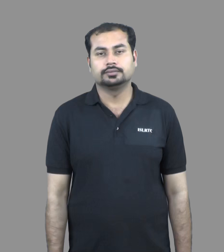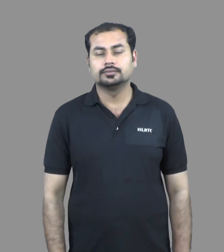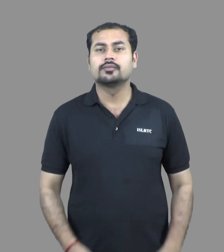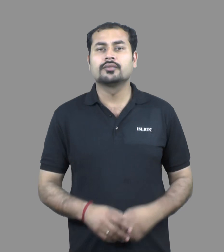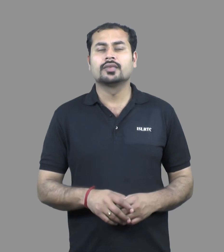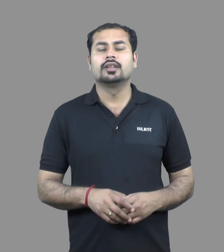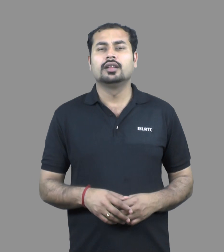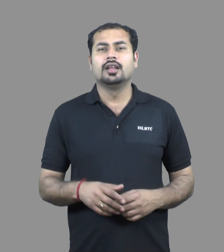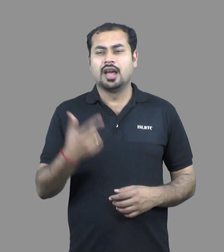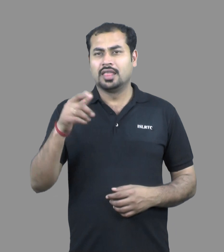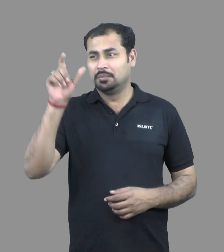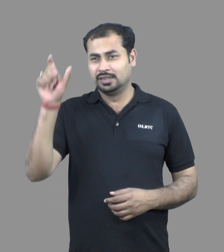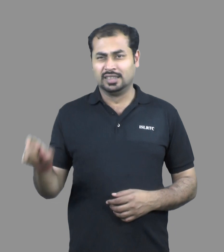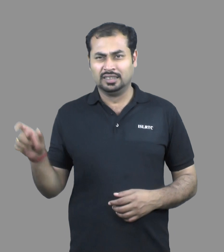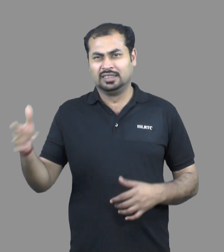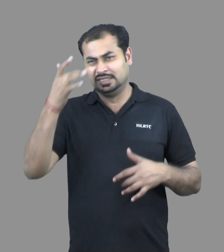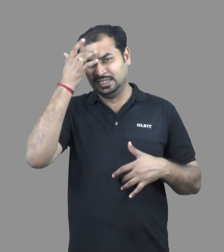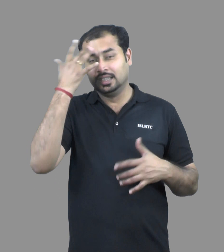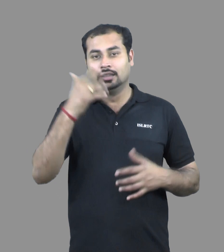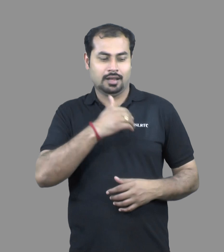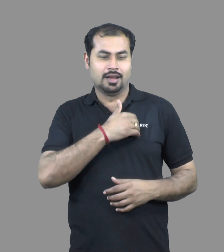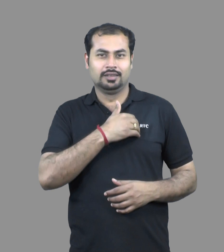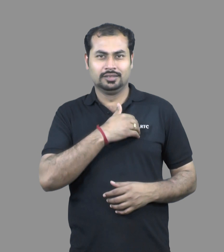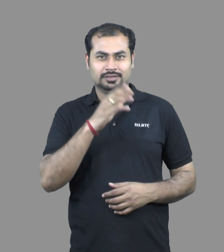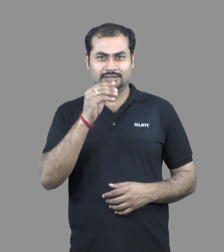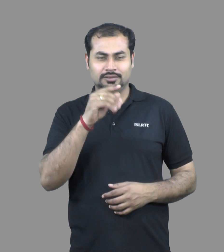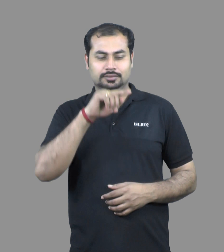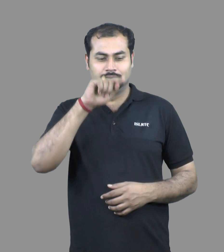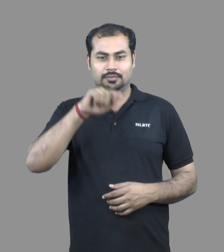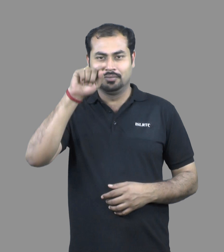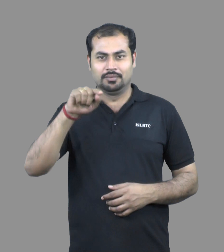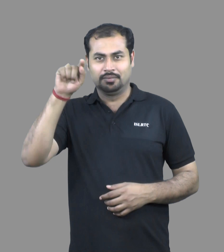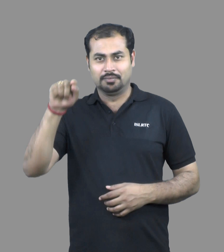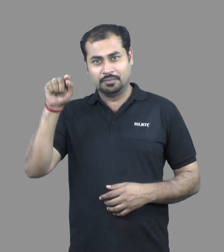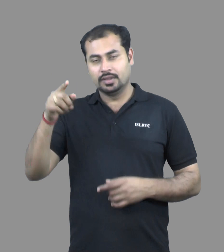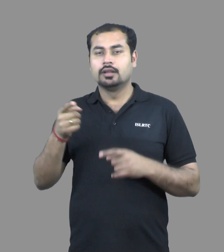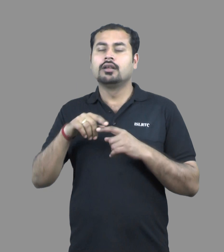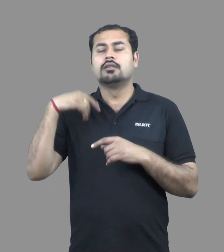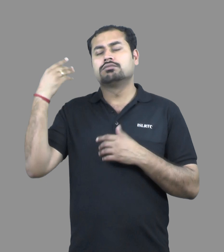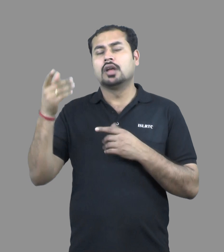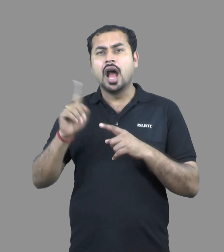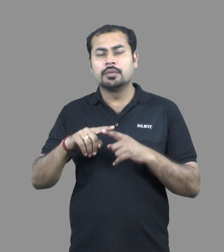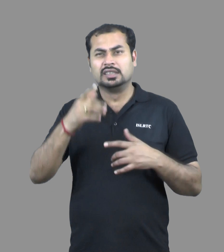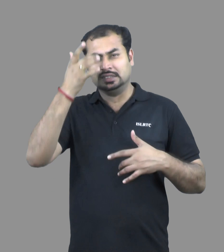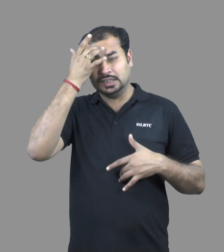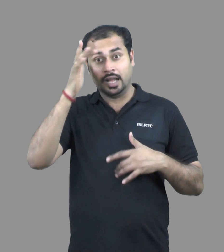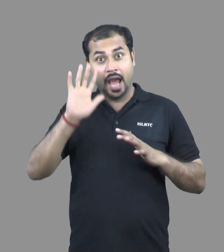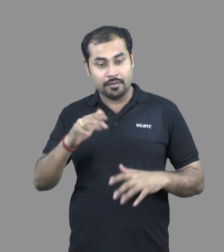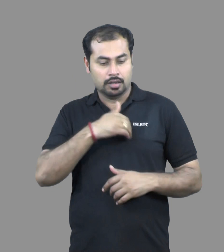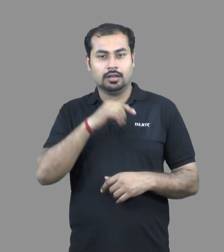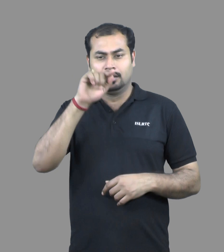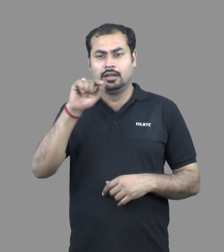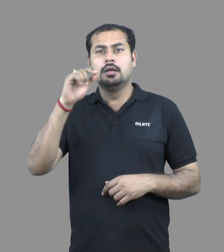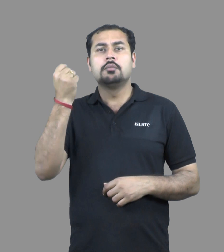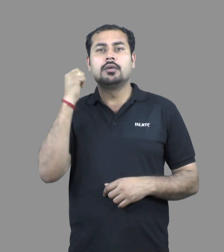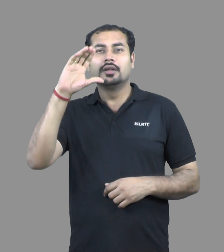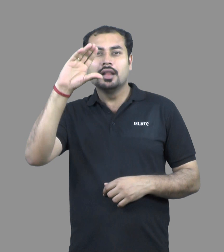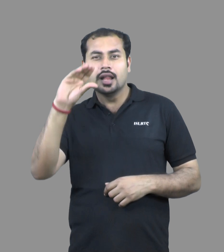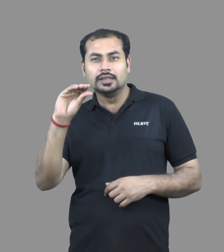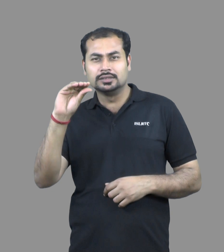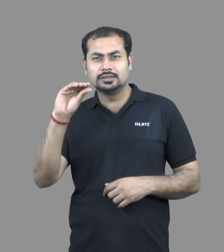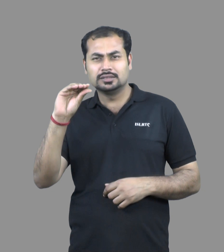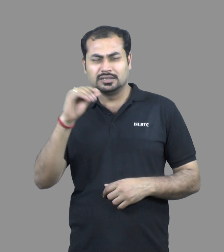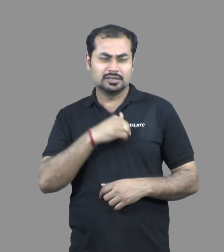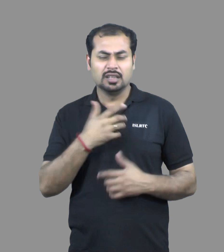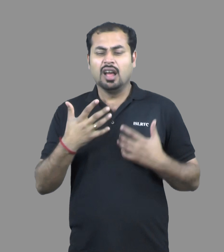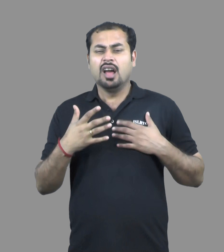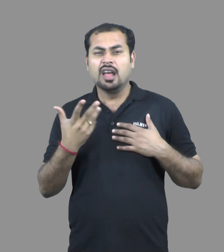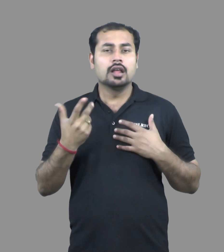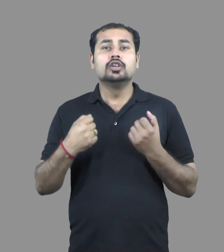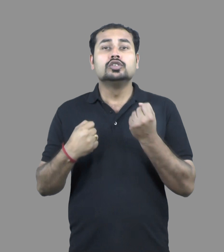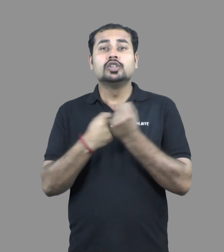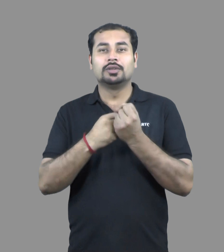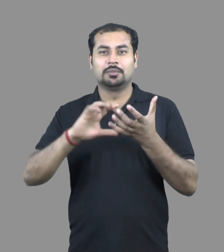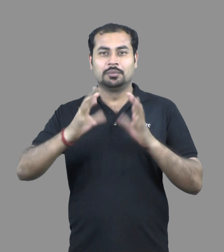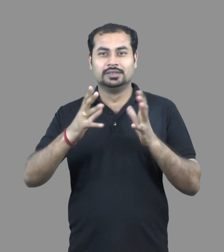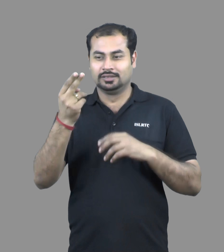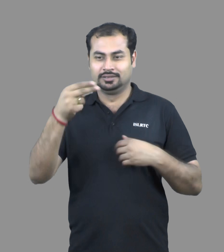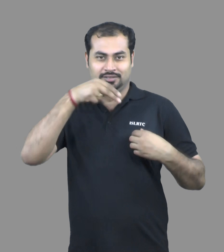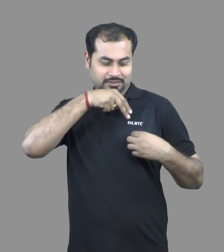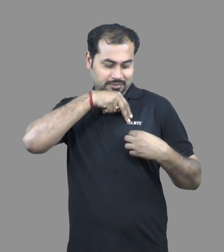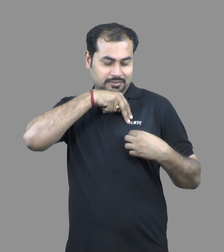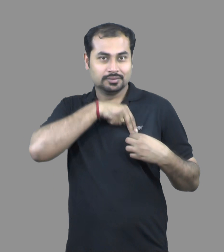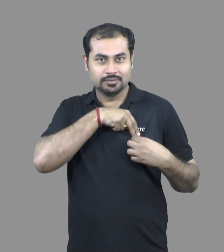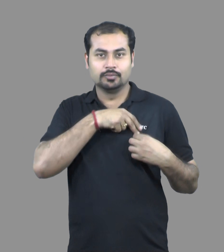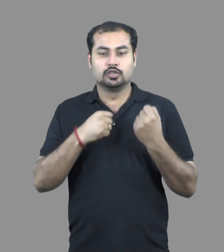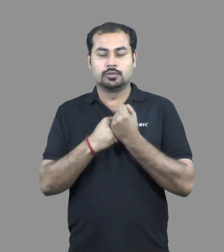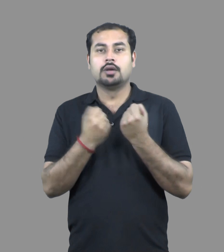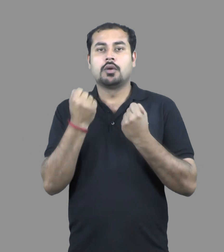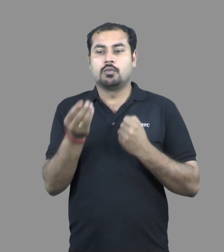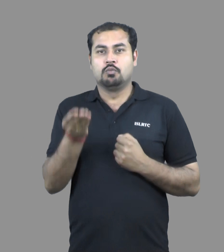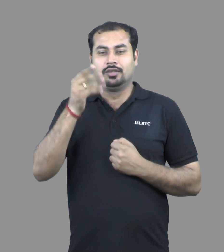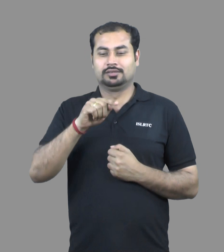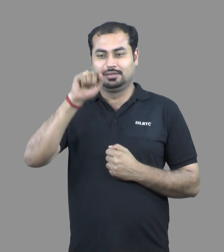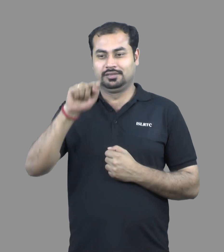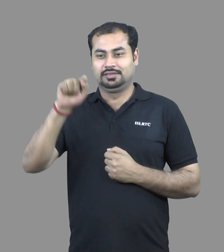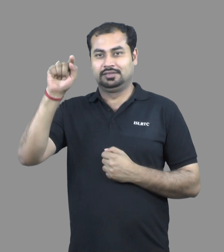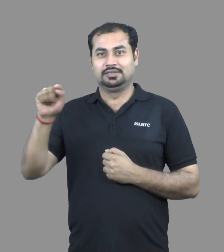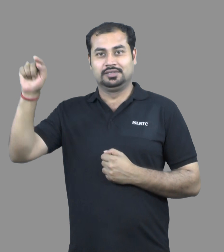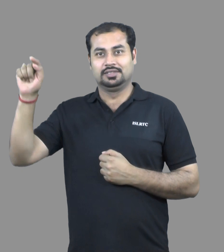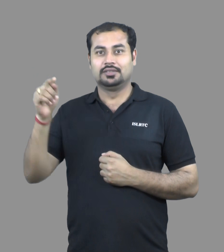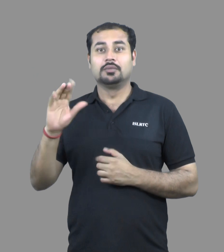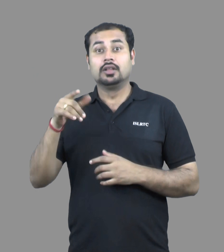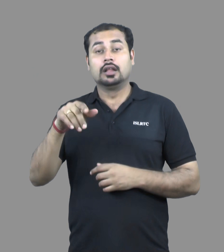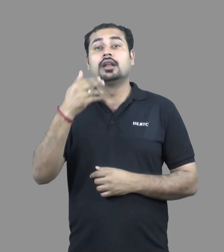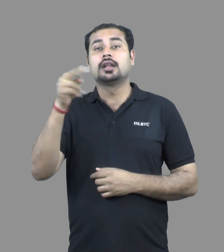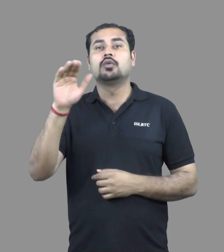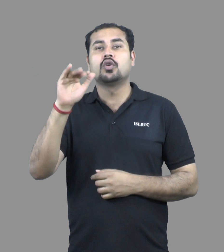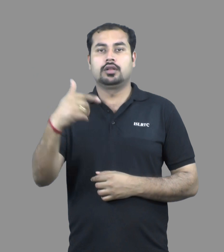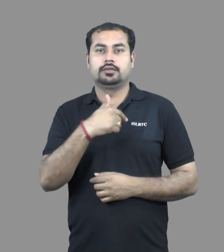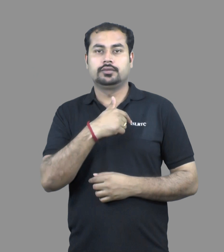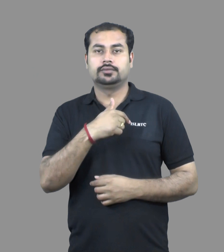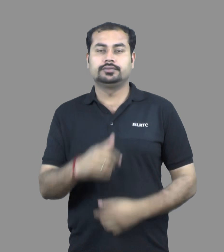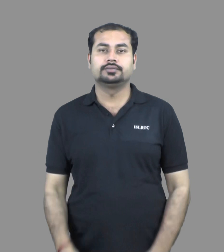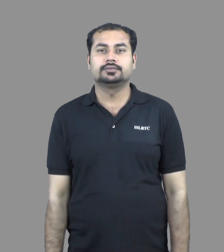Pacemaker